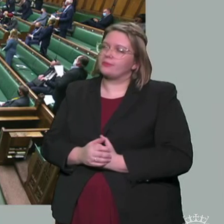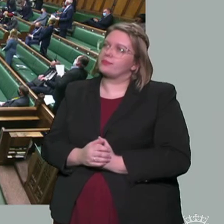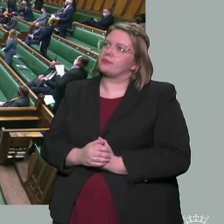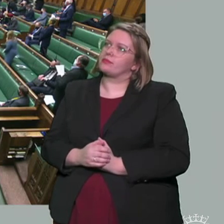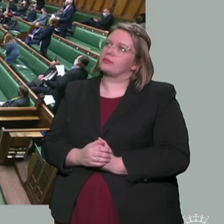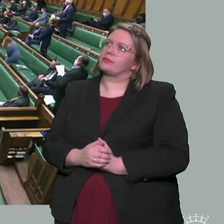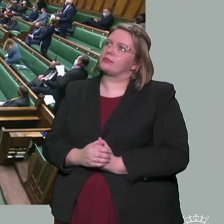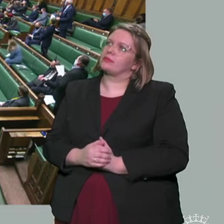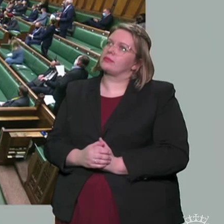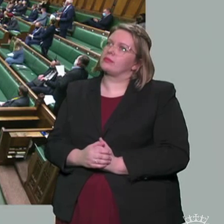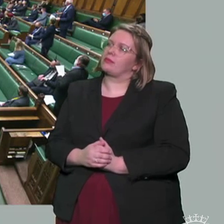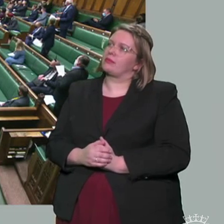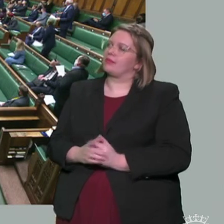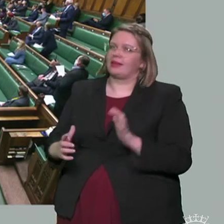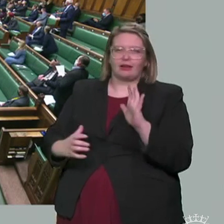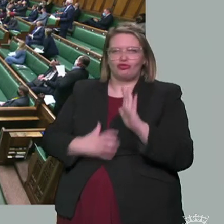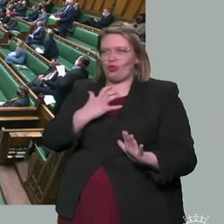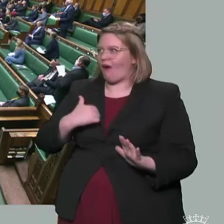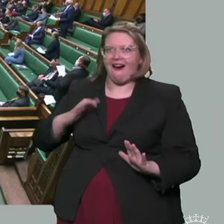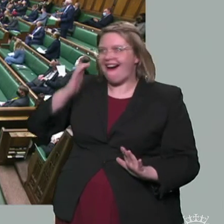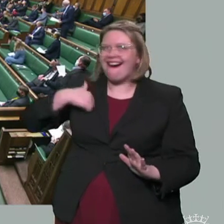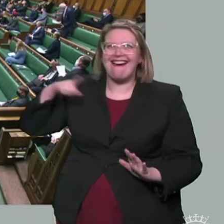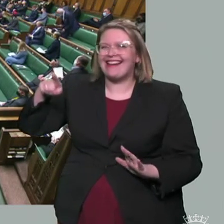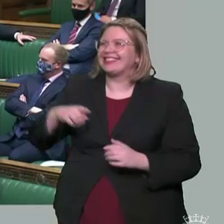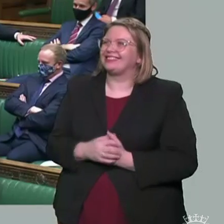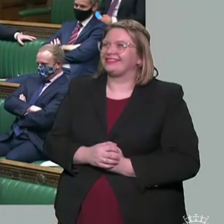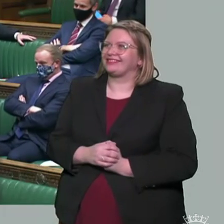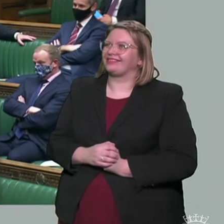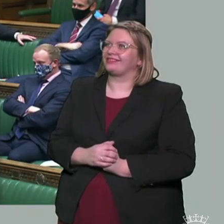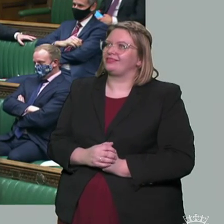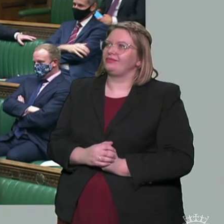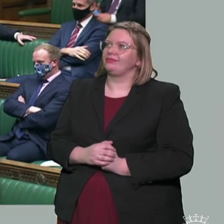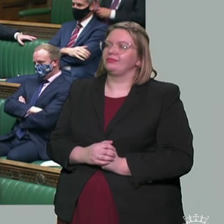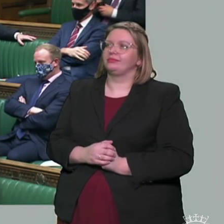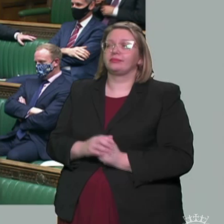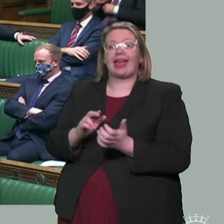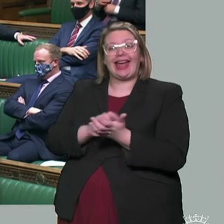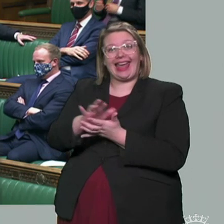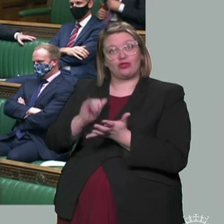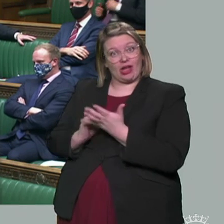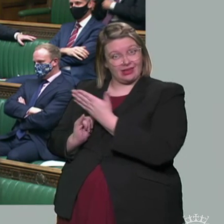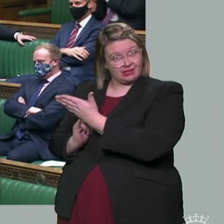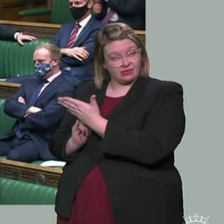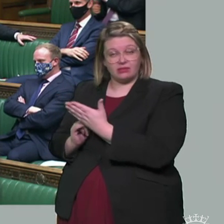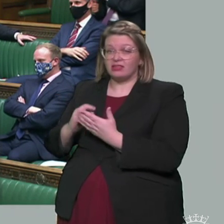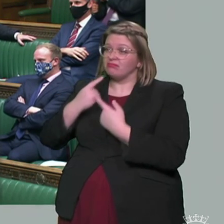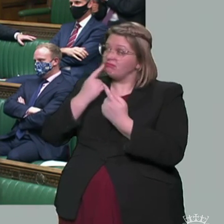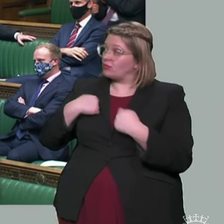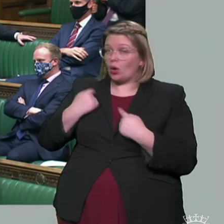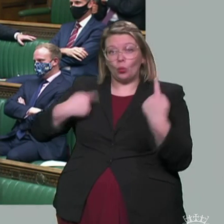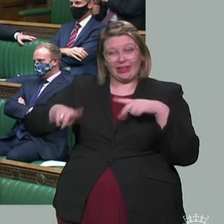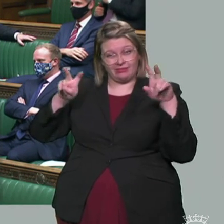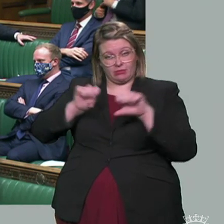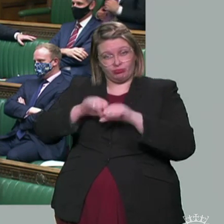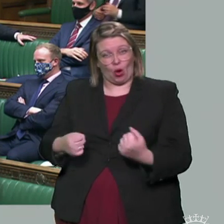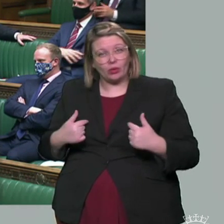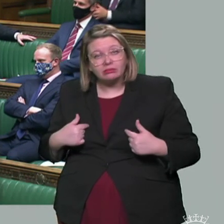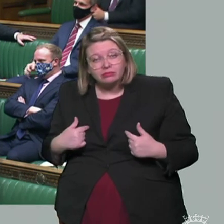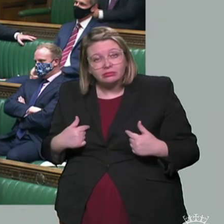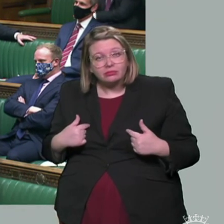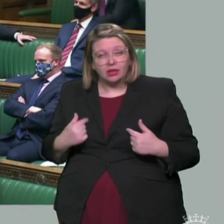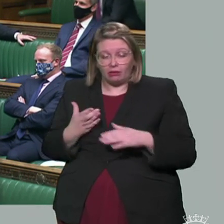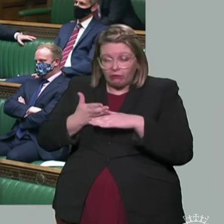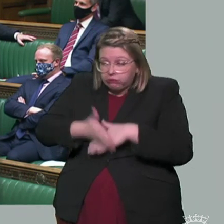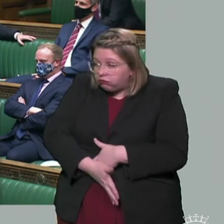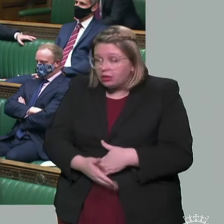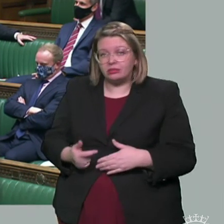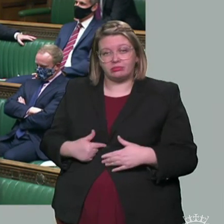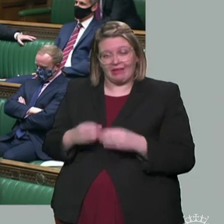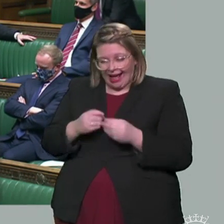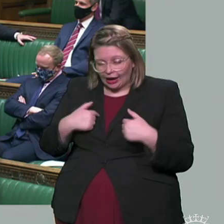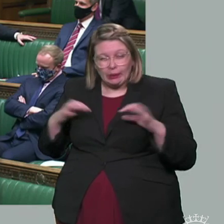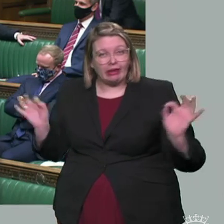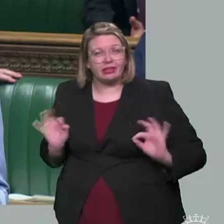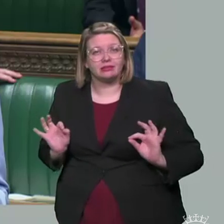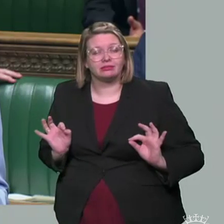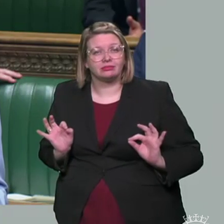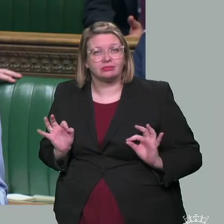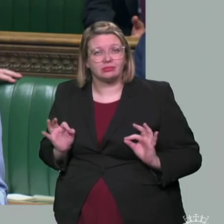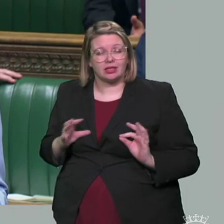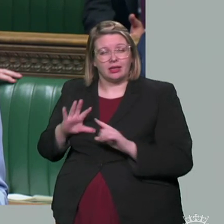NHS workers say that they are broken—overworked, exhausted and undervalued, pushed to the brink before the pandemic and now abandoned by the Government.